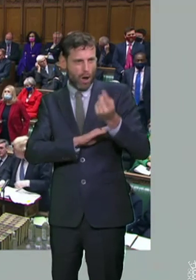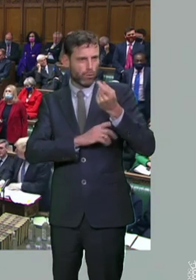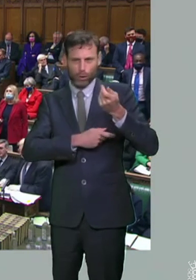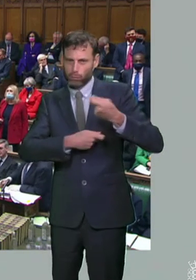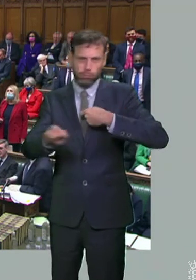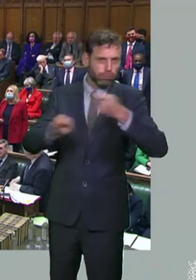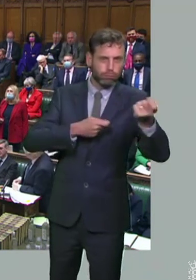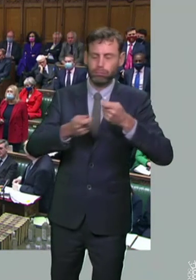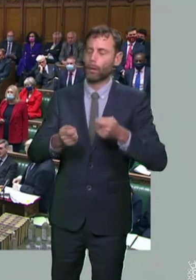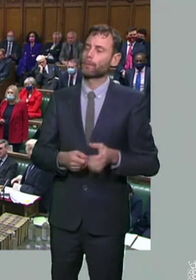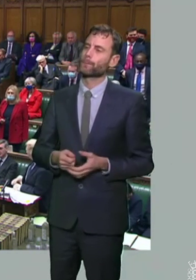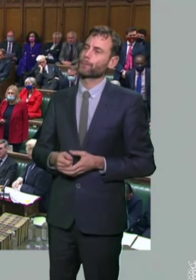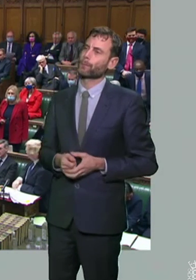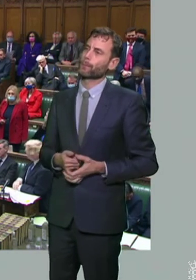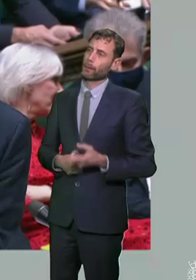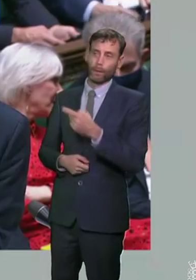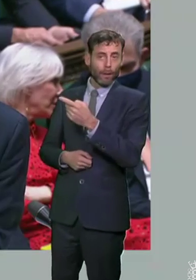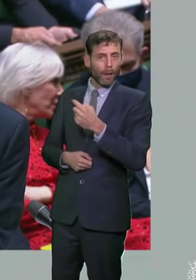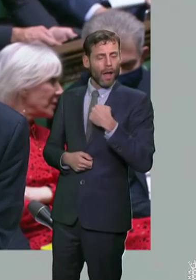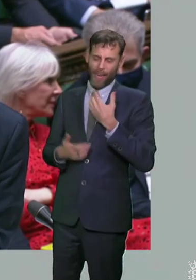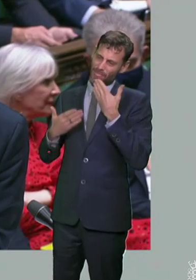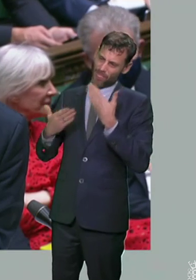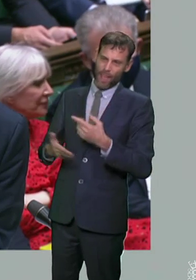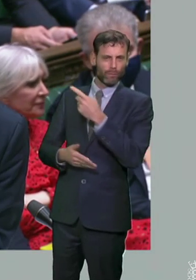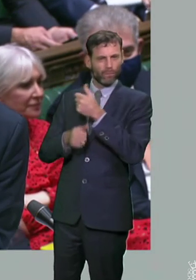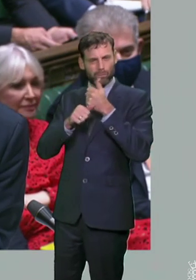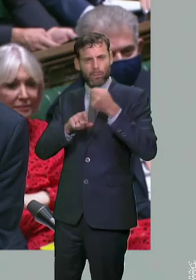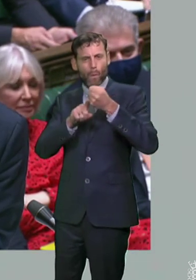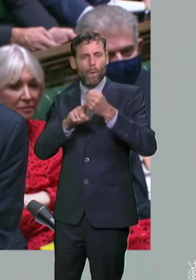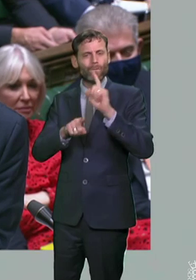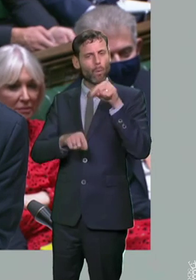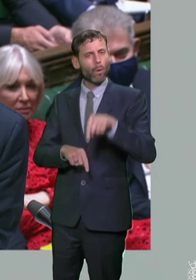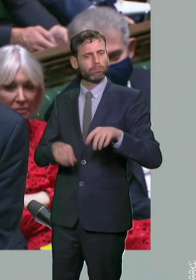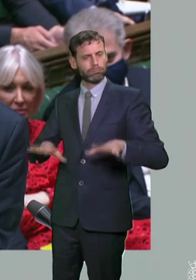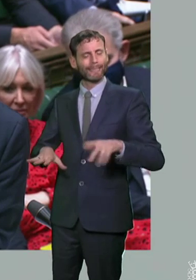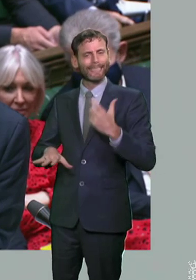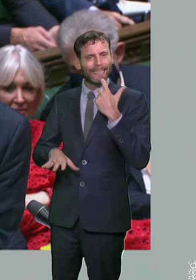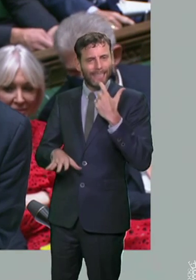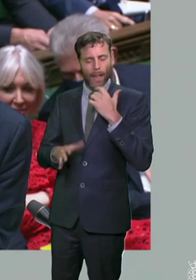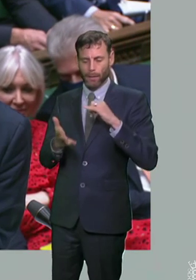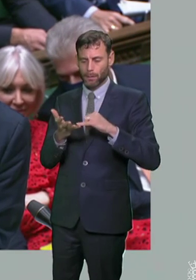I thank my honourable Friend for everything she does for steel and for Scunthorpe.